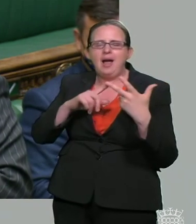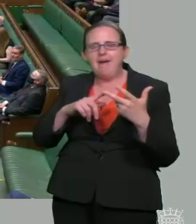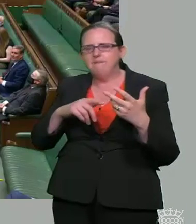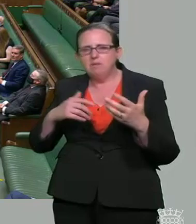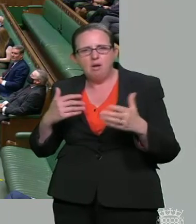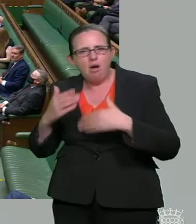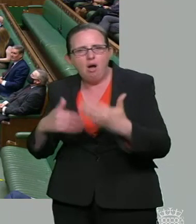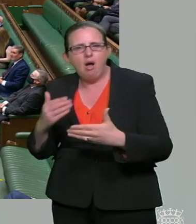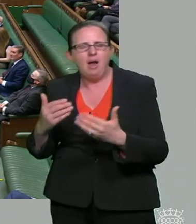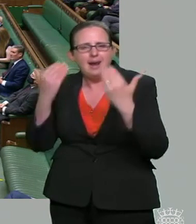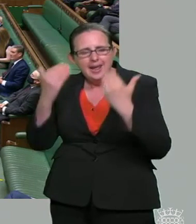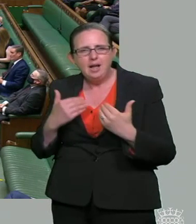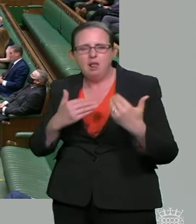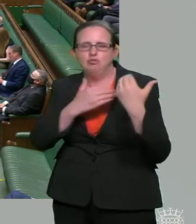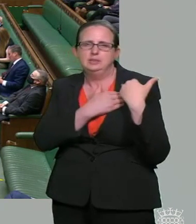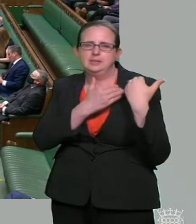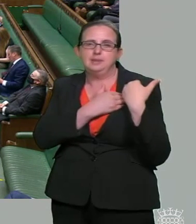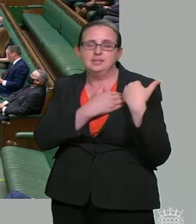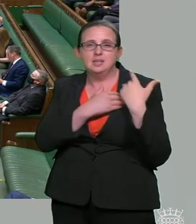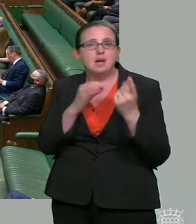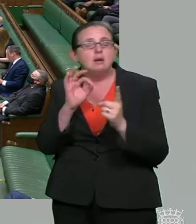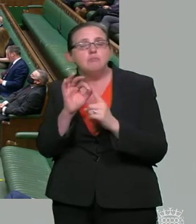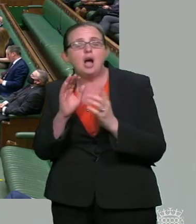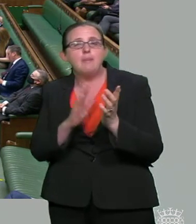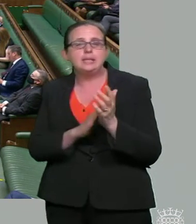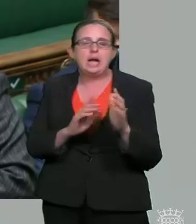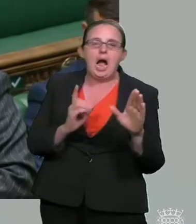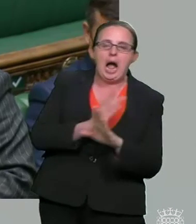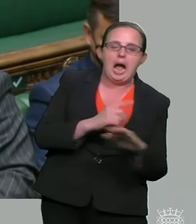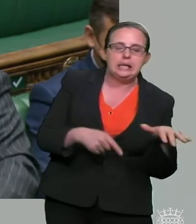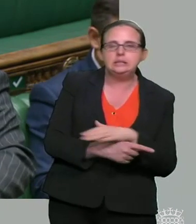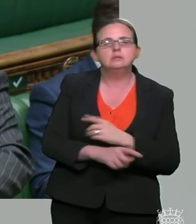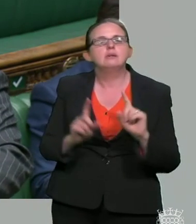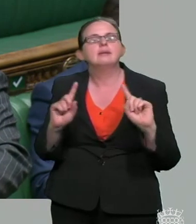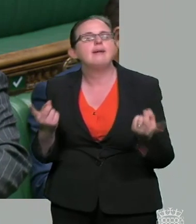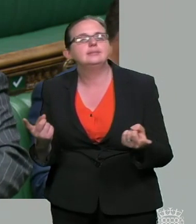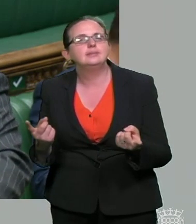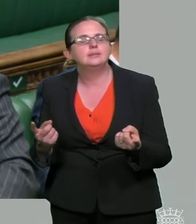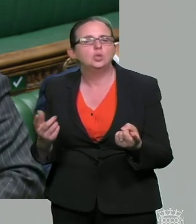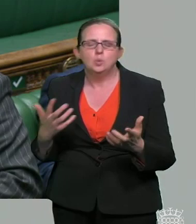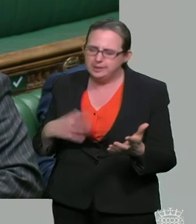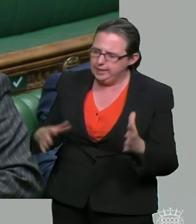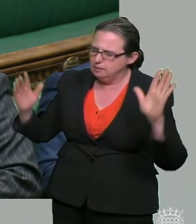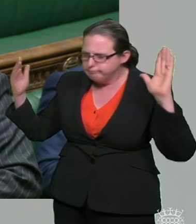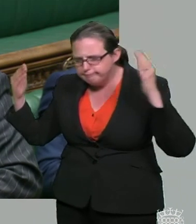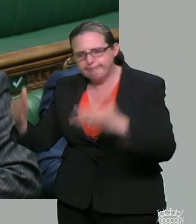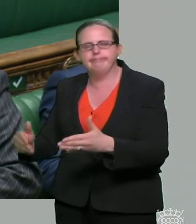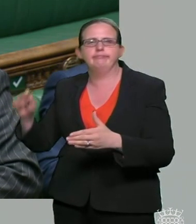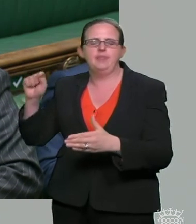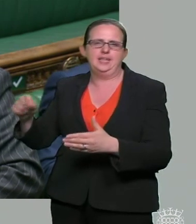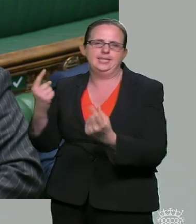The Prime Minister cannot hide from this issue any longer and he cannot run from democracy in this House.